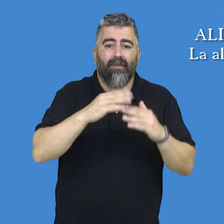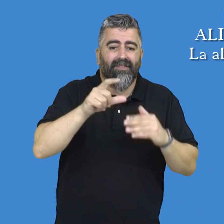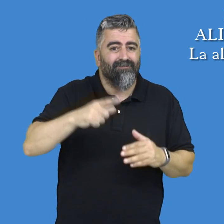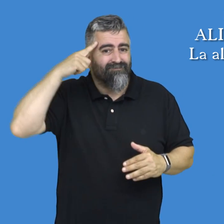persona